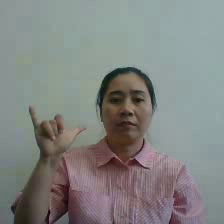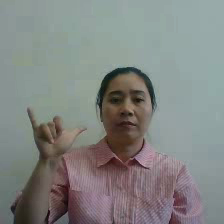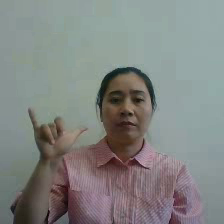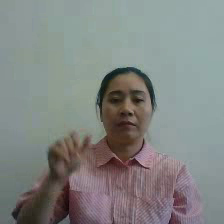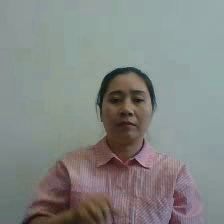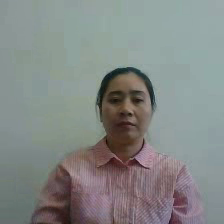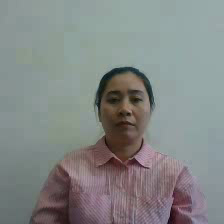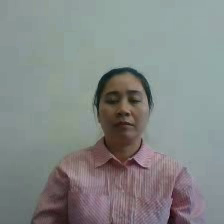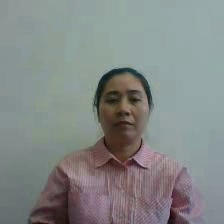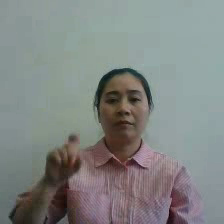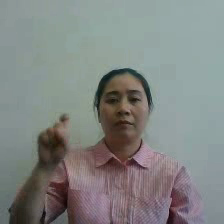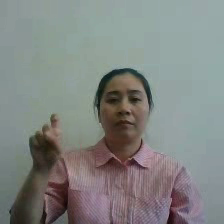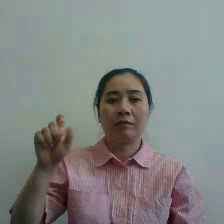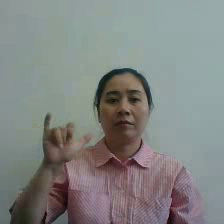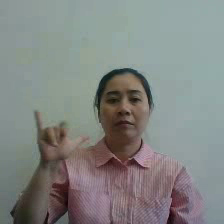Đồng ý